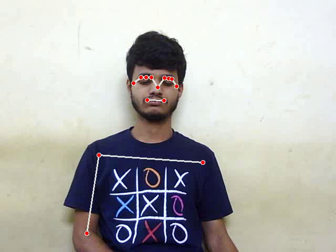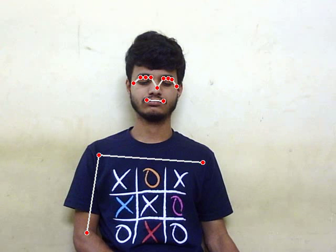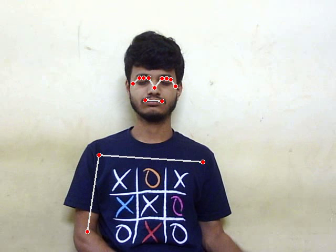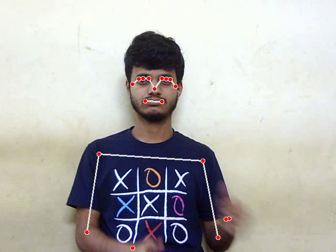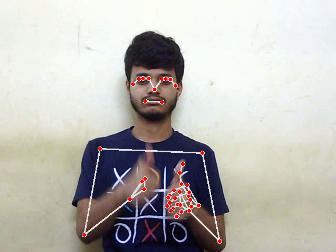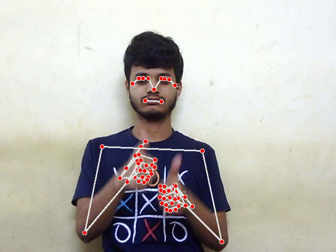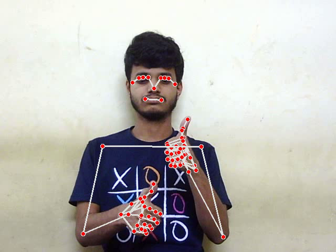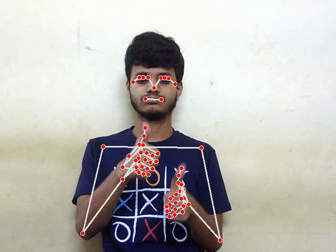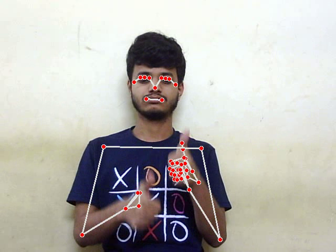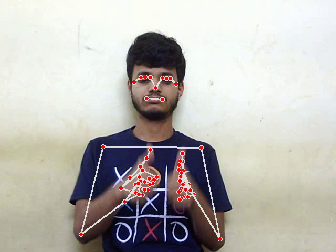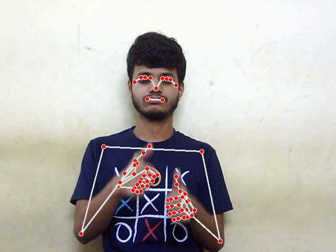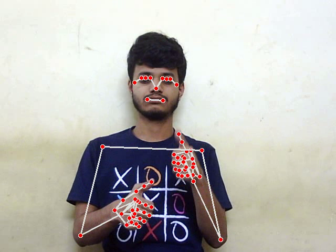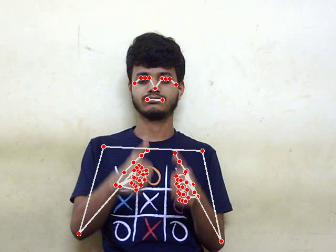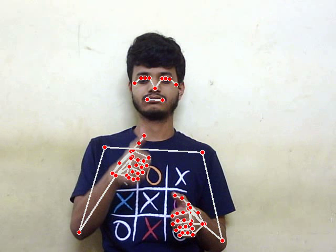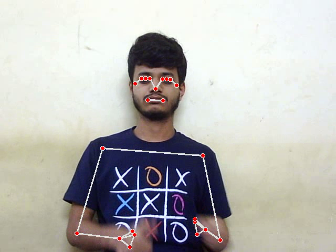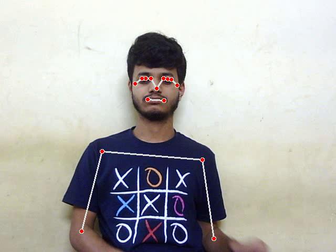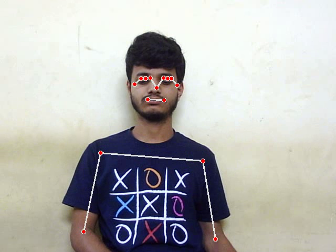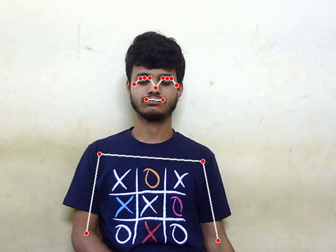which